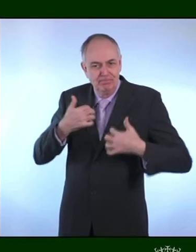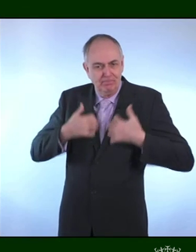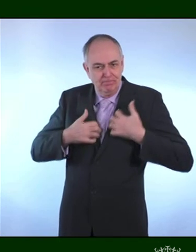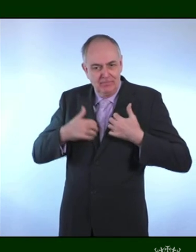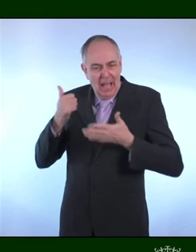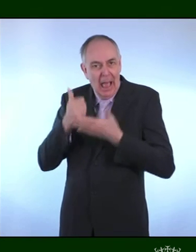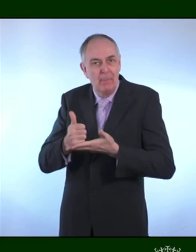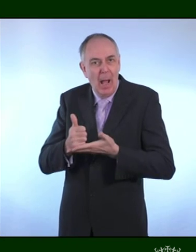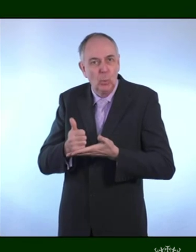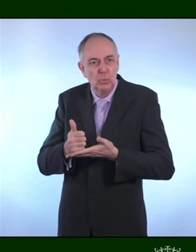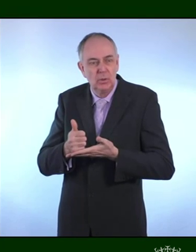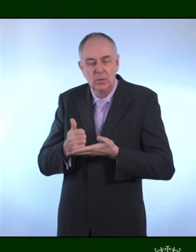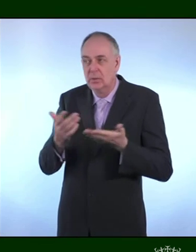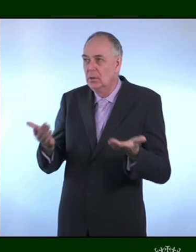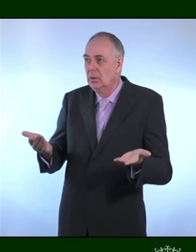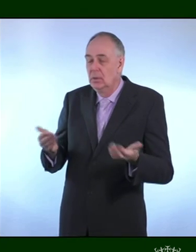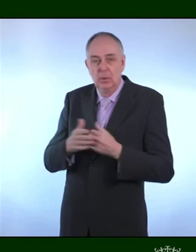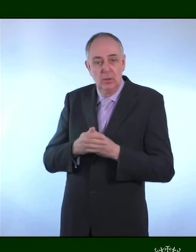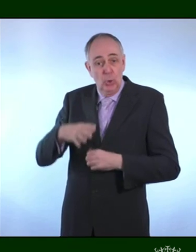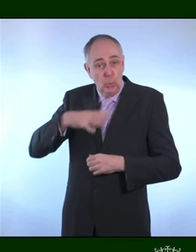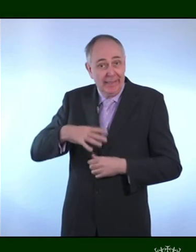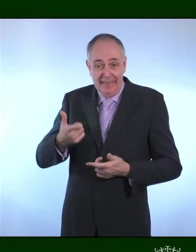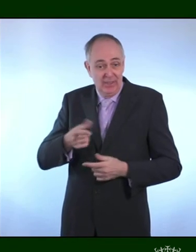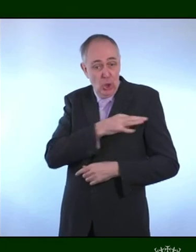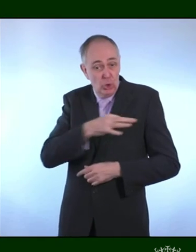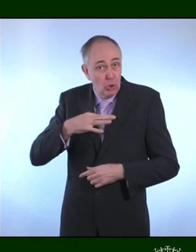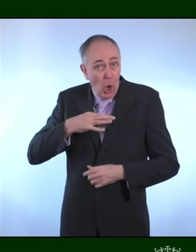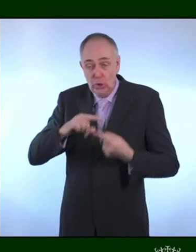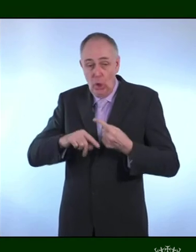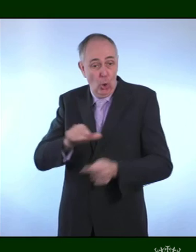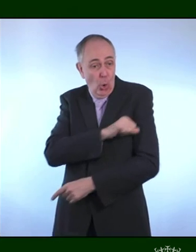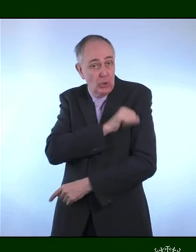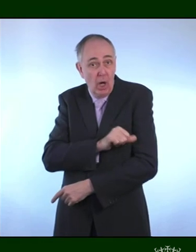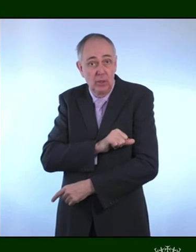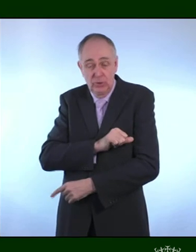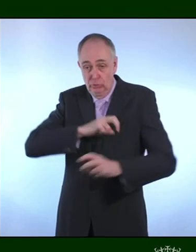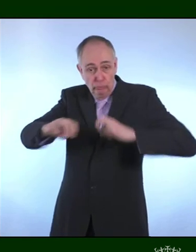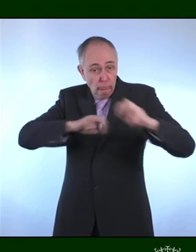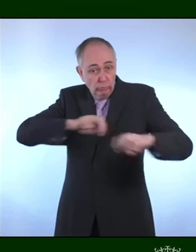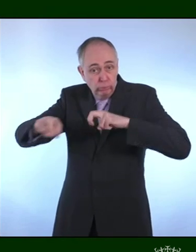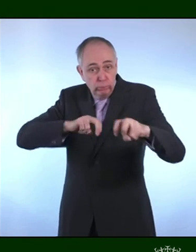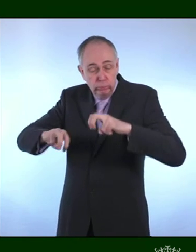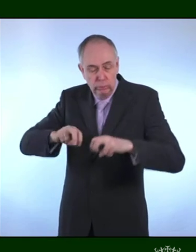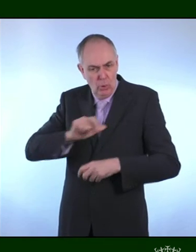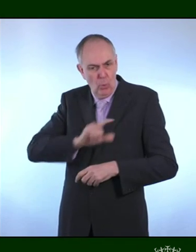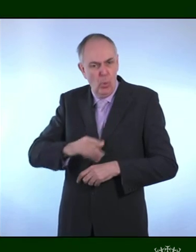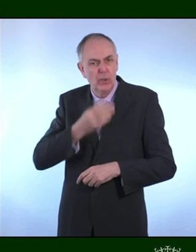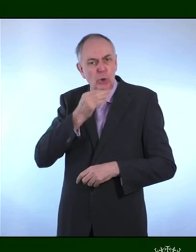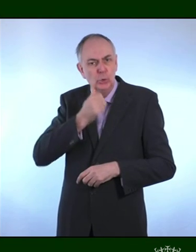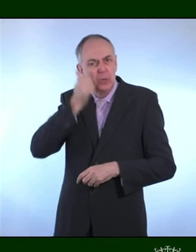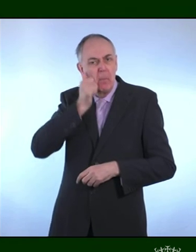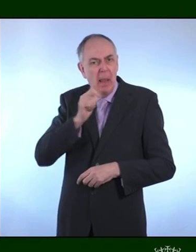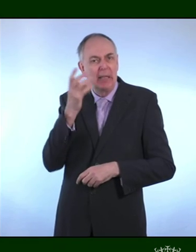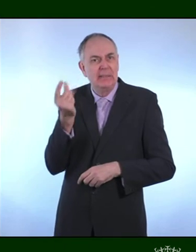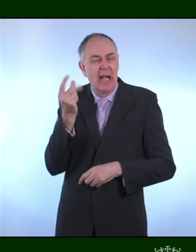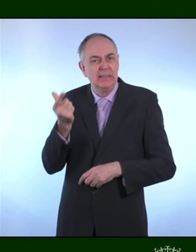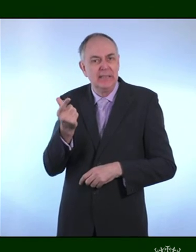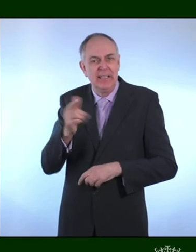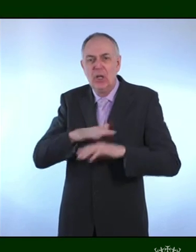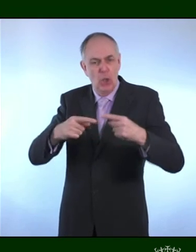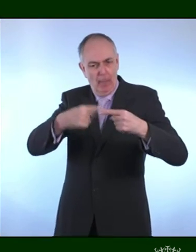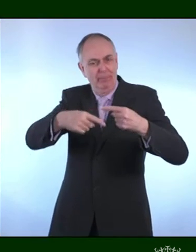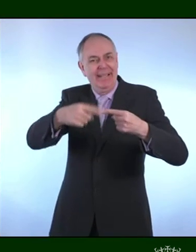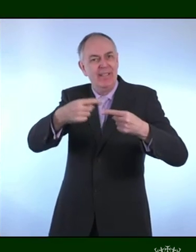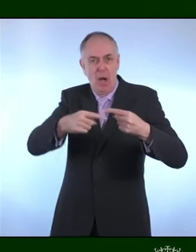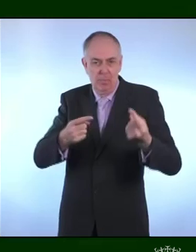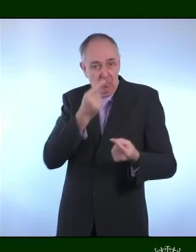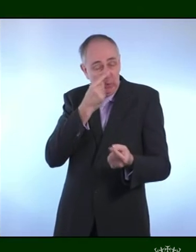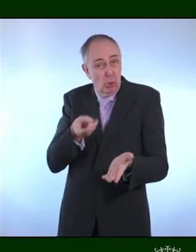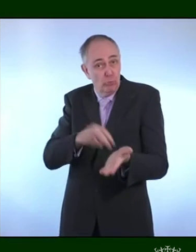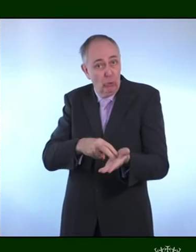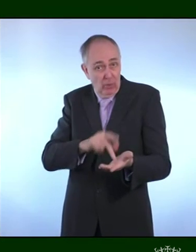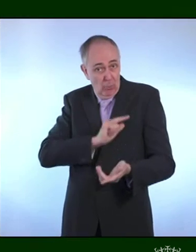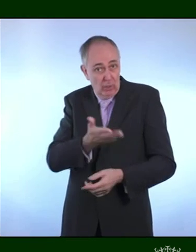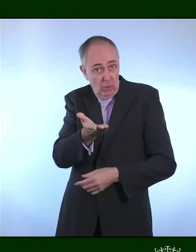If we need to get doctors and nurses safely across London, can we find a way of using those black cab drivers, not on the meter, but perhaps on a contracted basis?